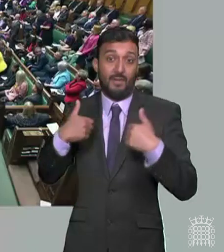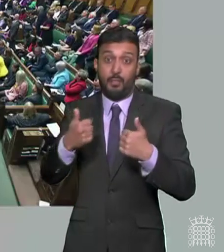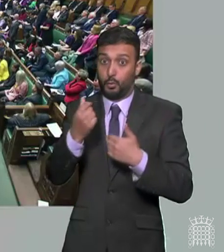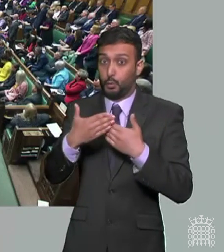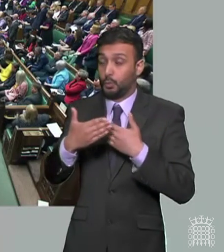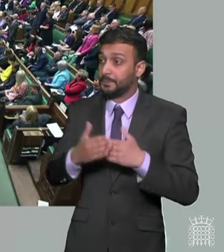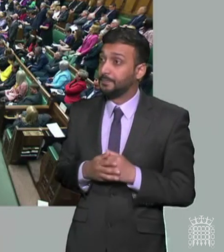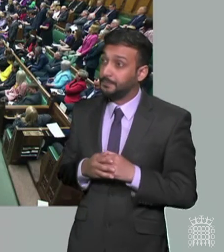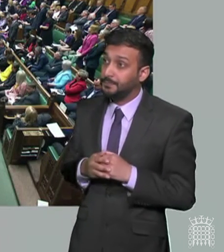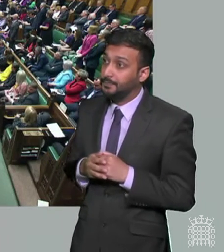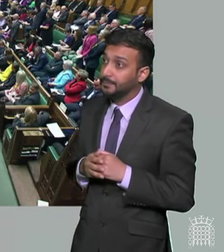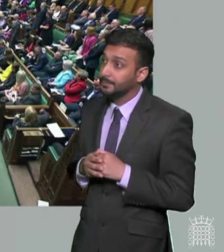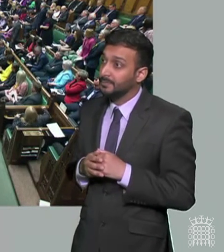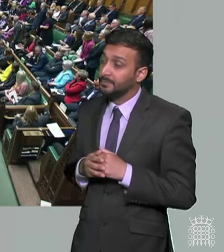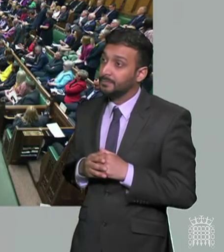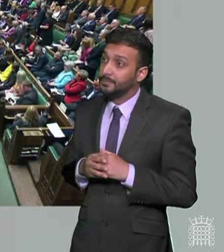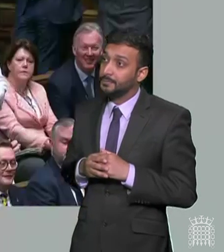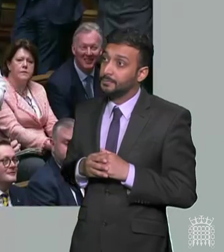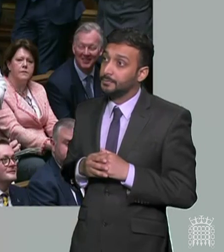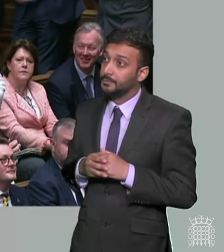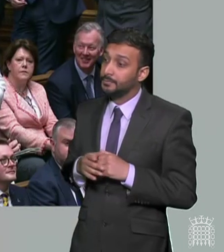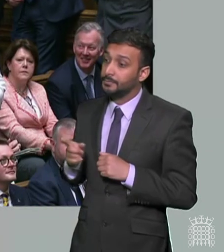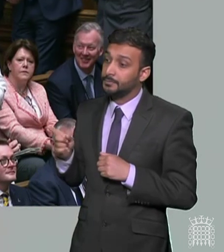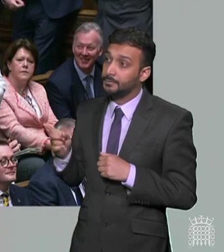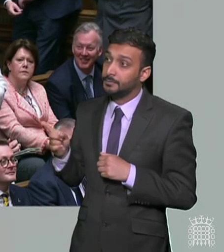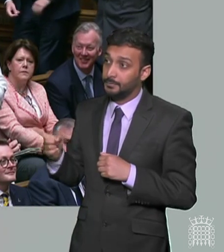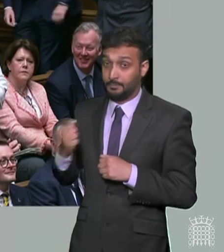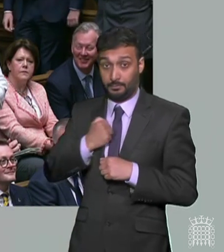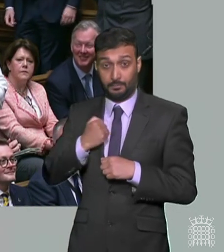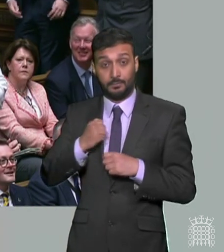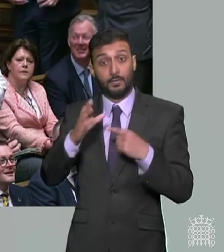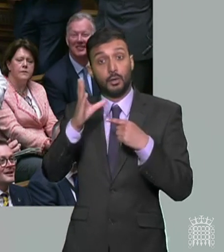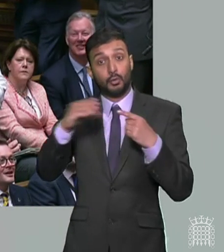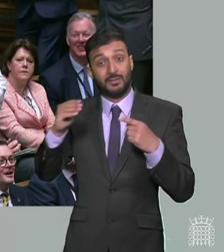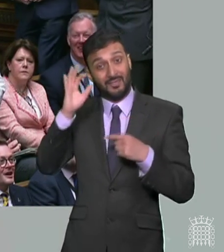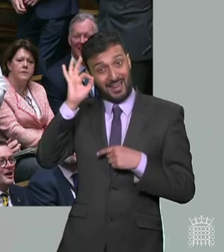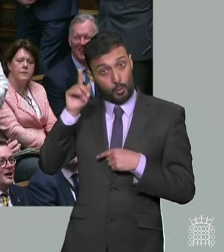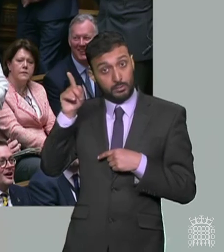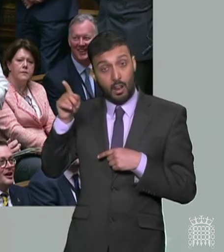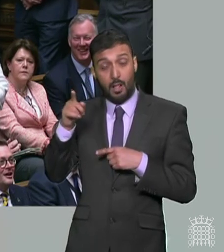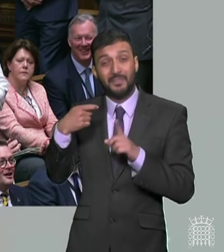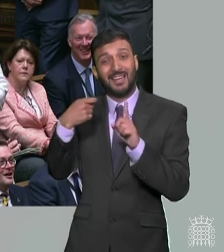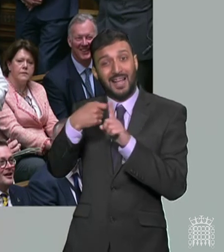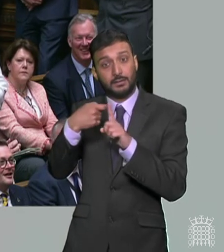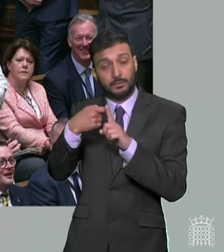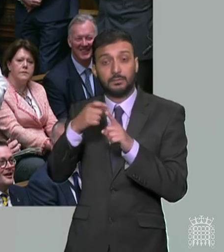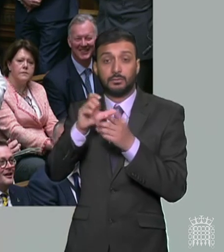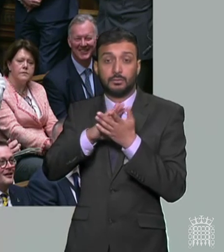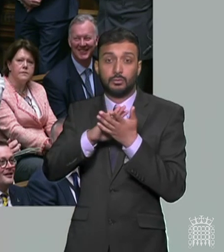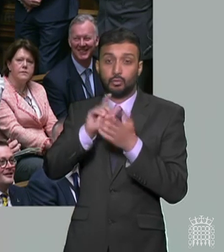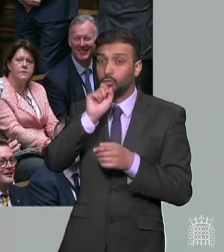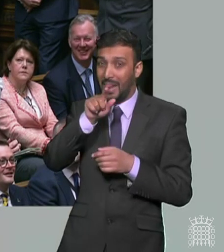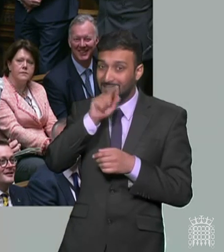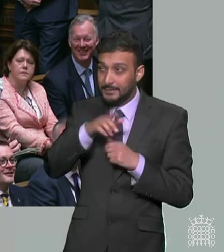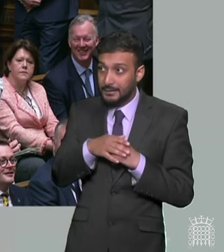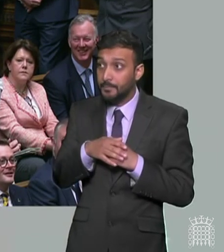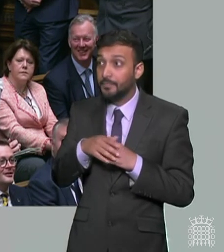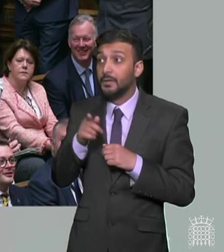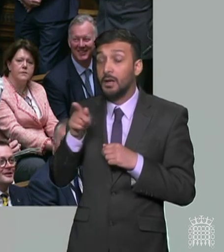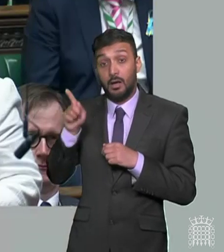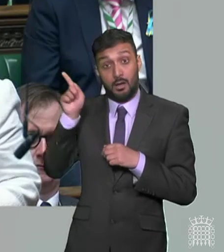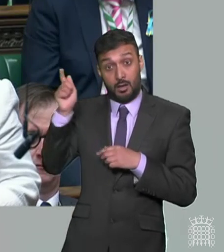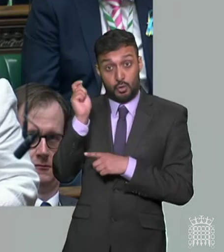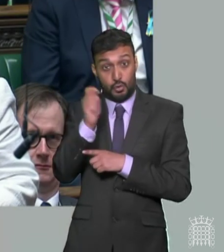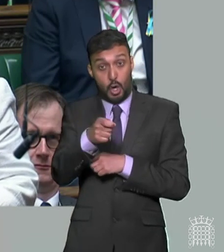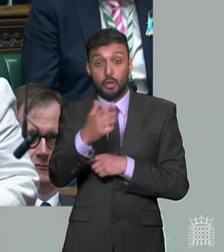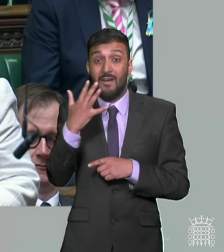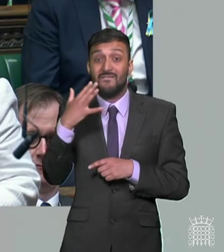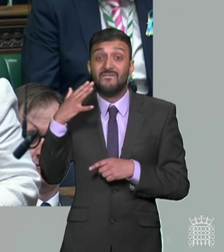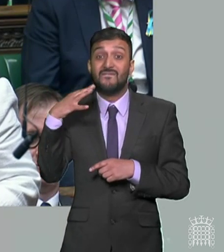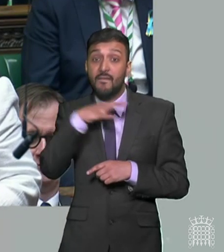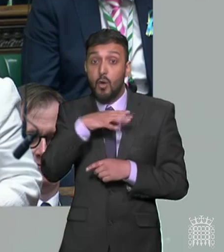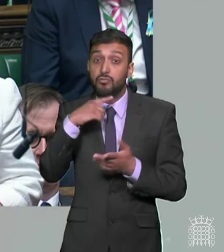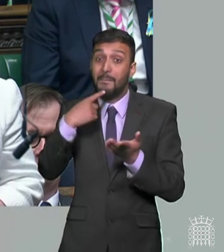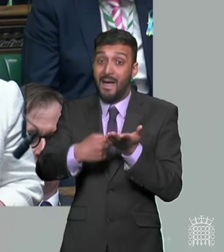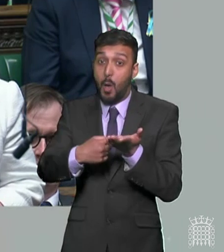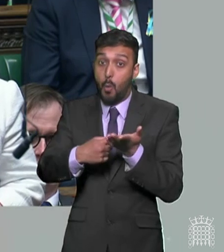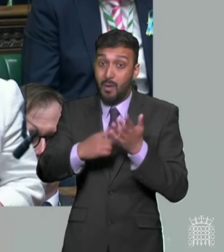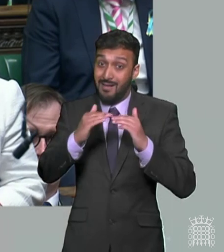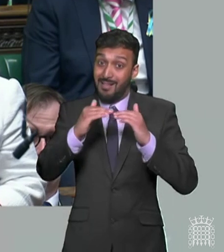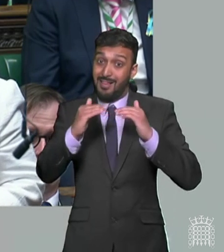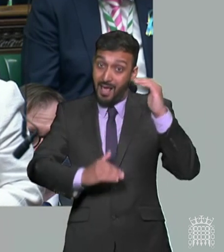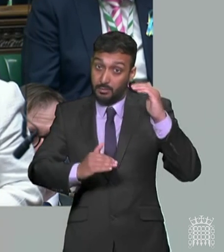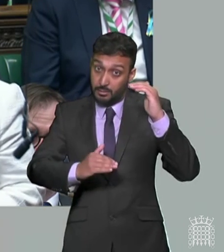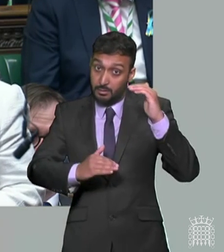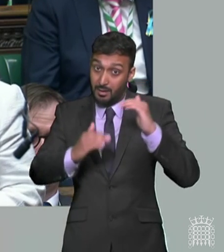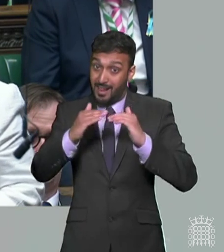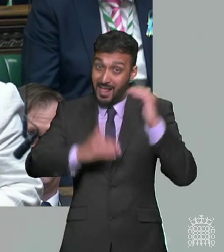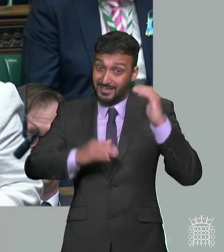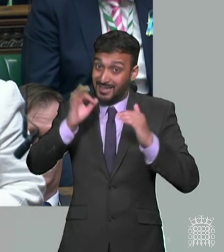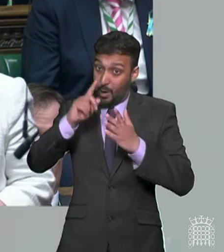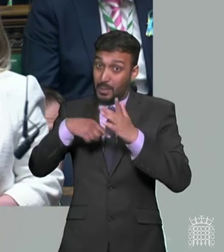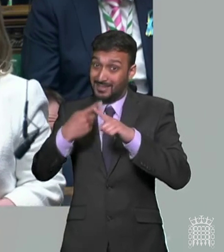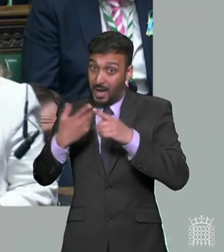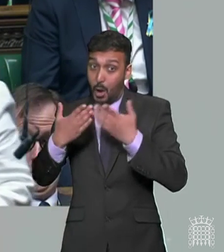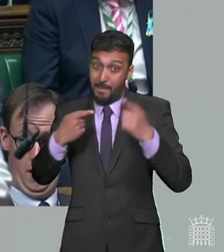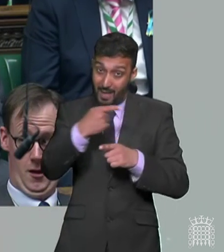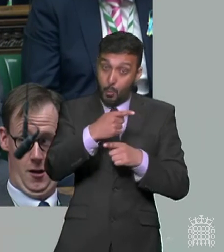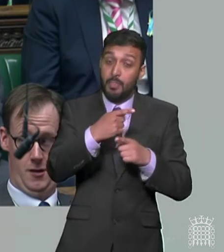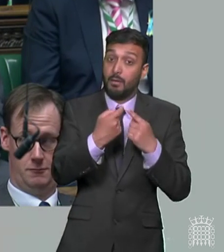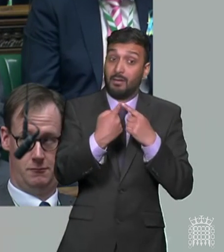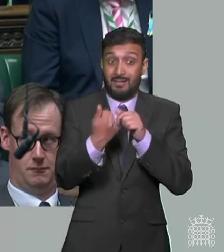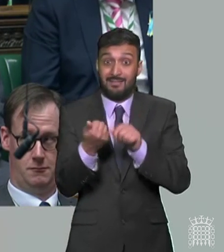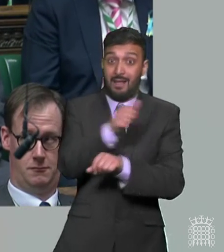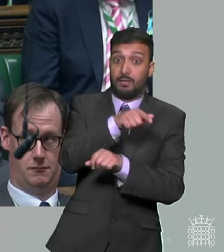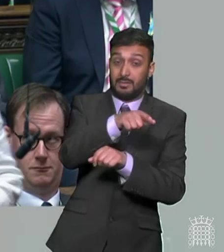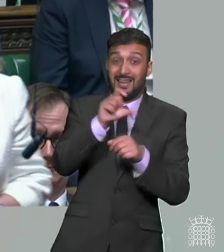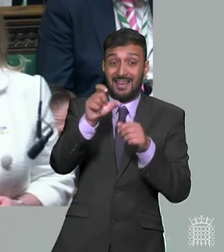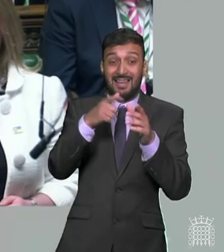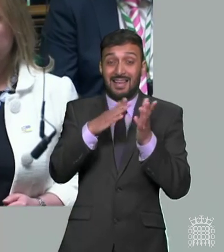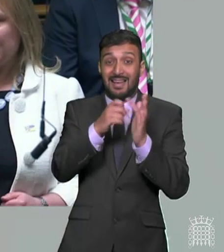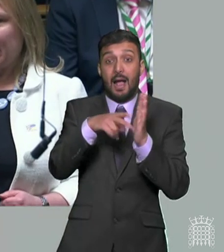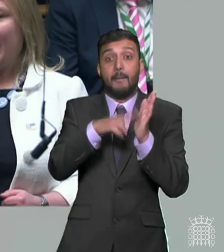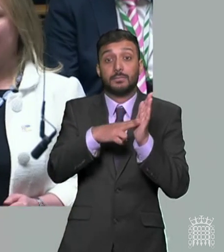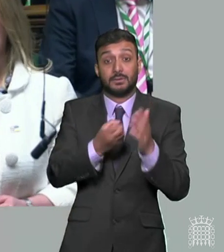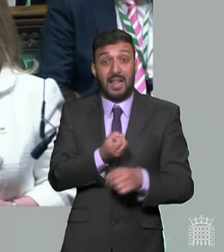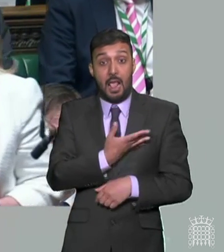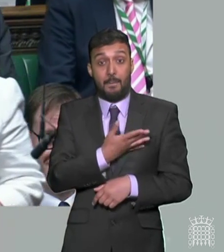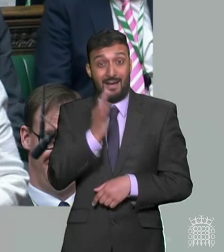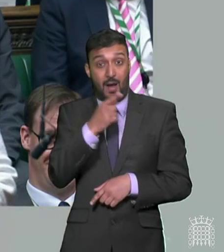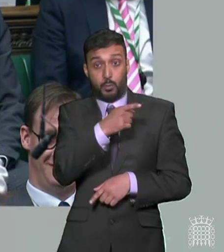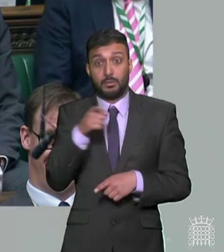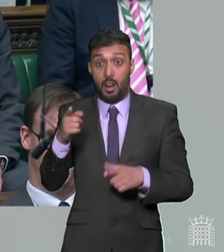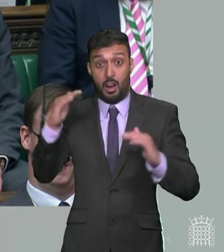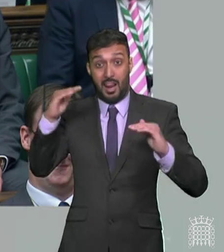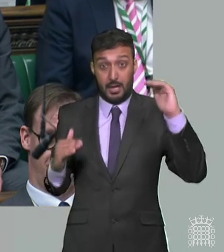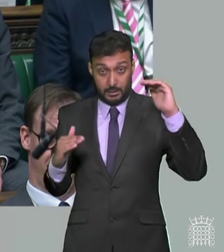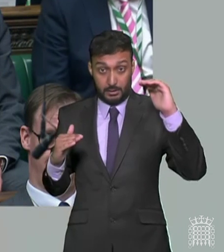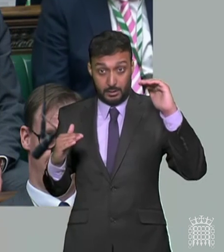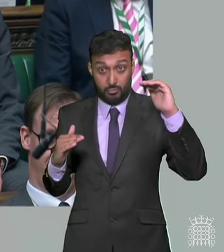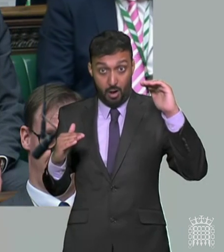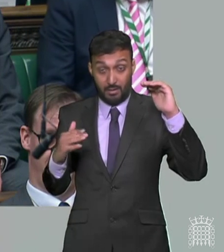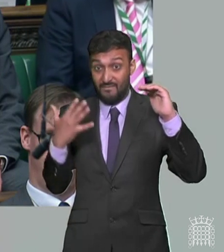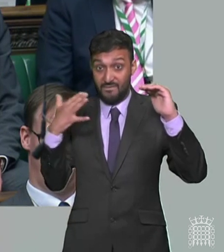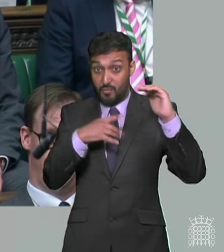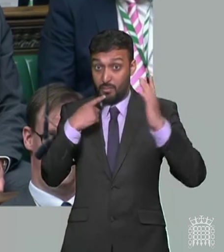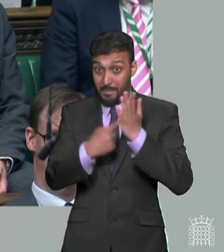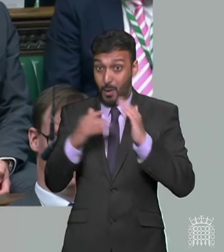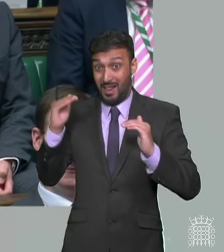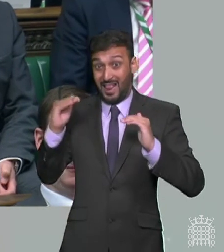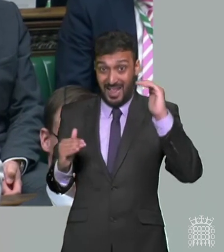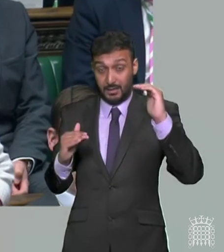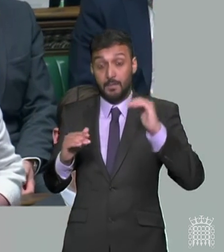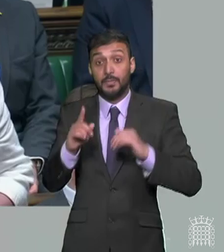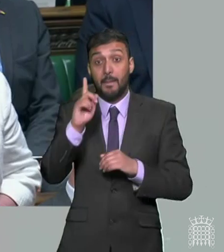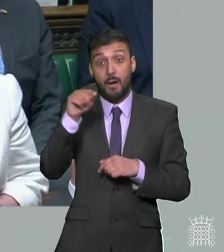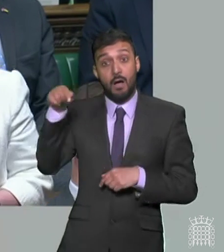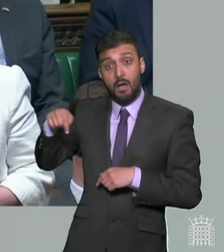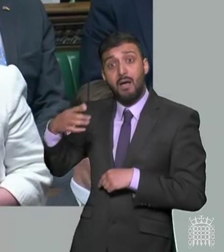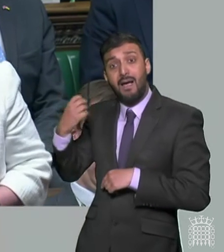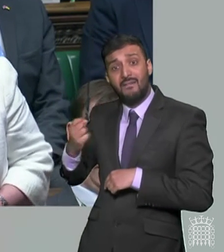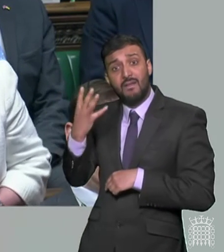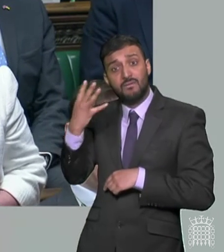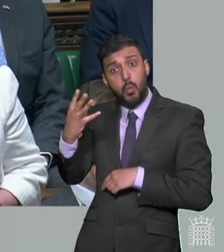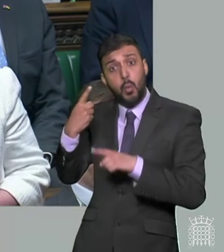Felicity Buchan8. My Conservative council in Kensington and Chelsea charges £500 less council tax than neighbouring Labour Camden, and it has four times as many bin collections.